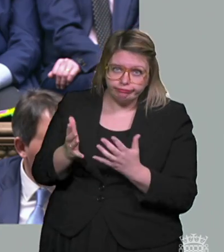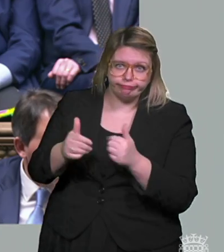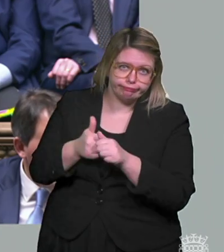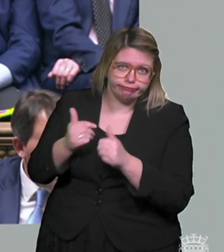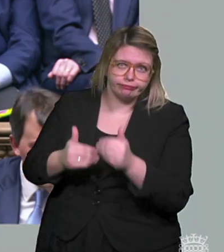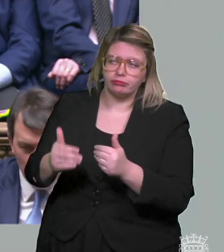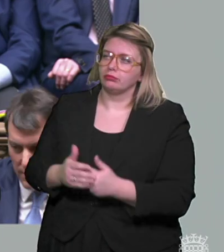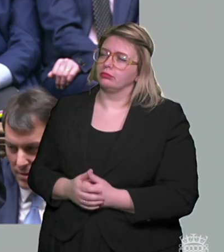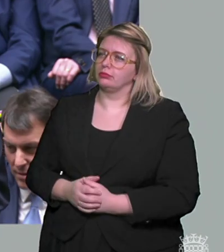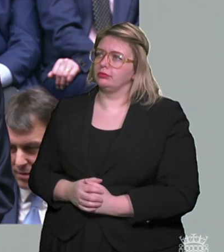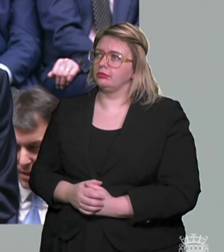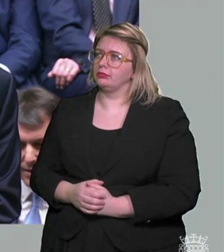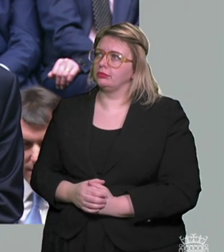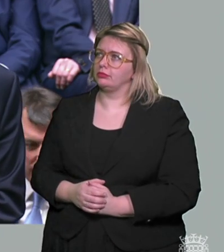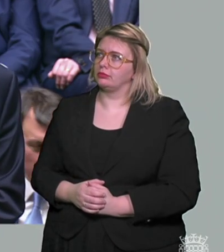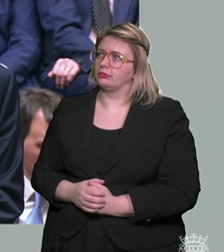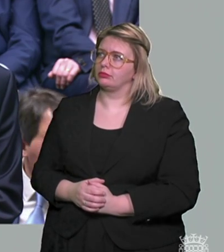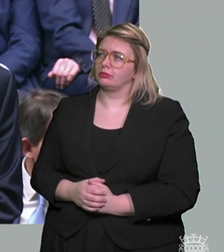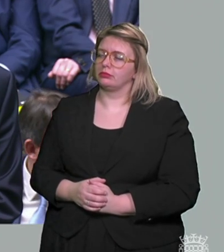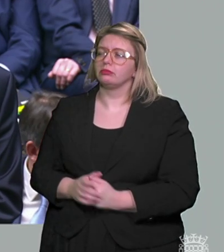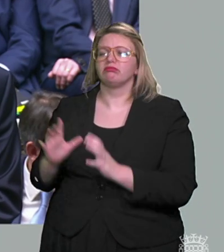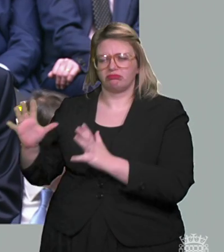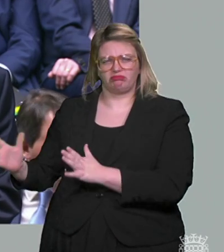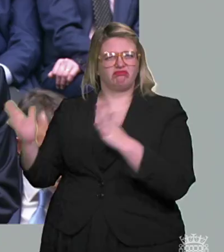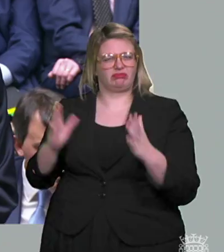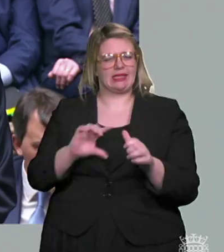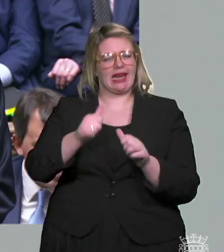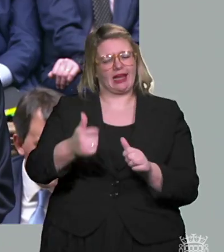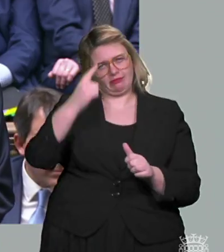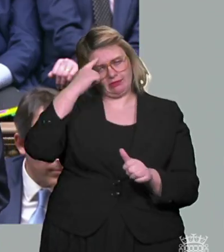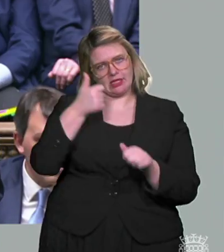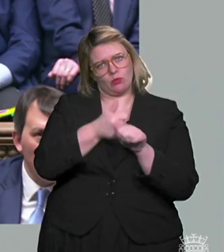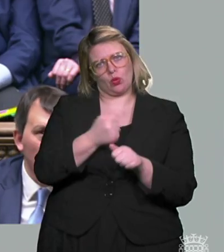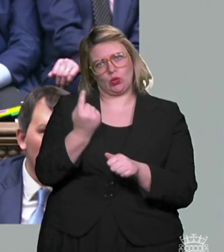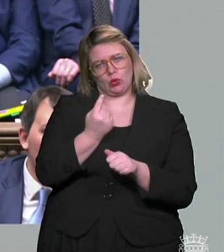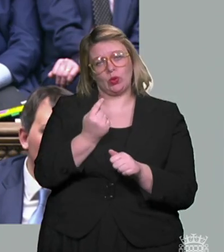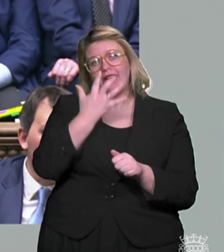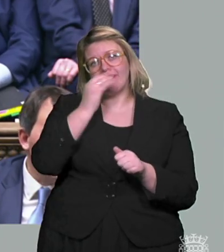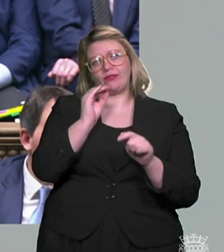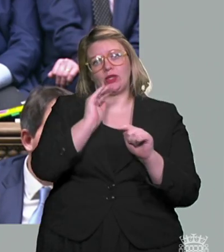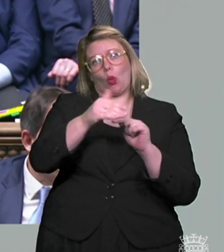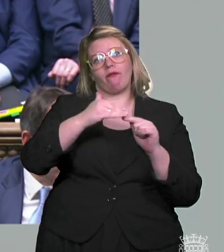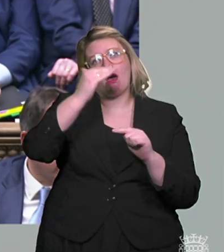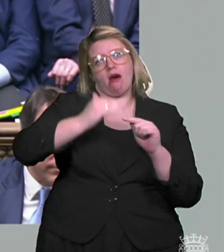The next group of workers I want to support are those aged over 50.